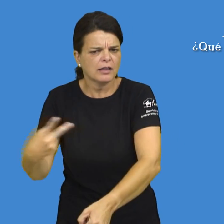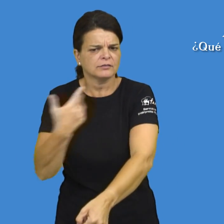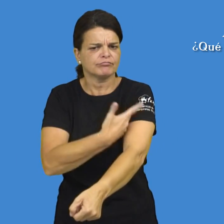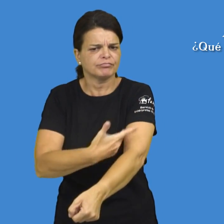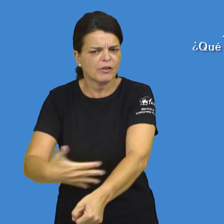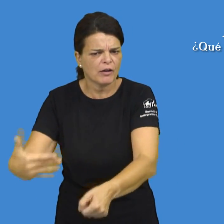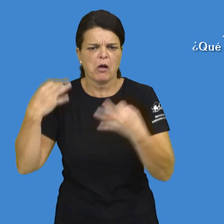sangre